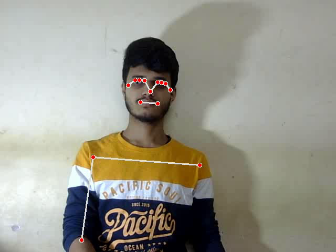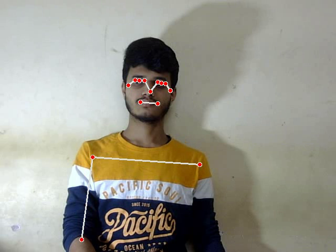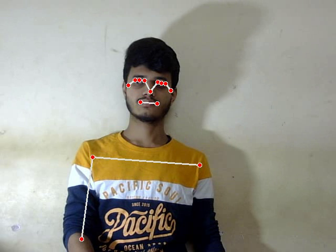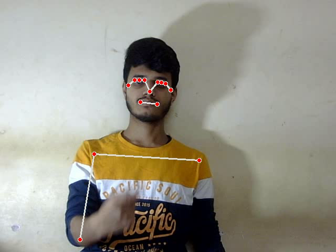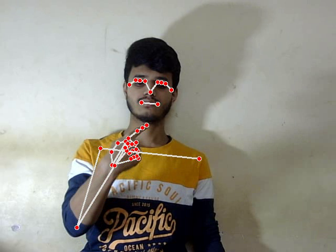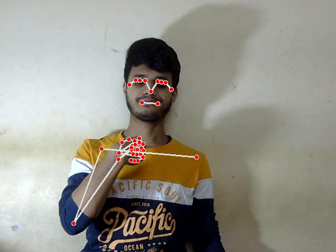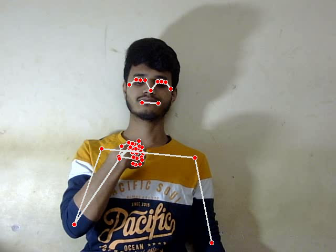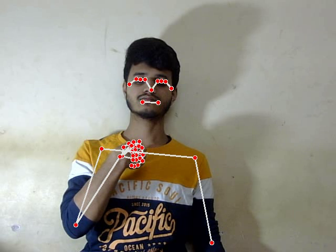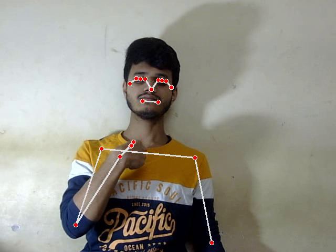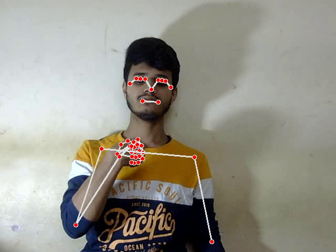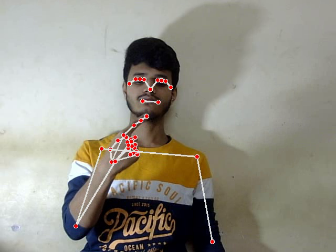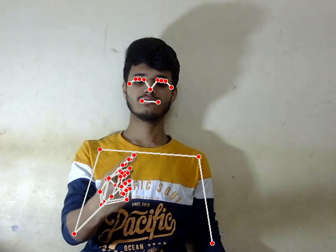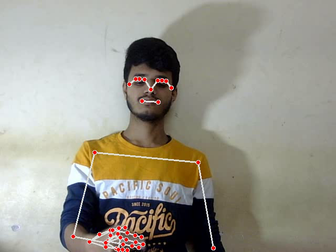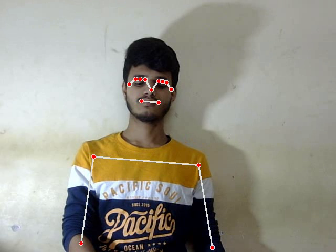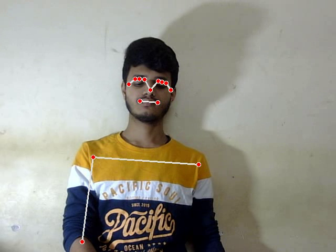I